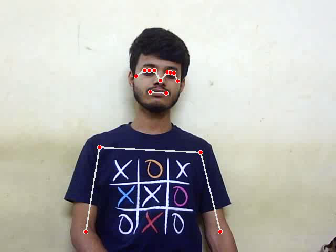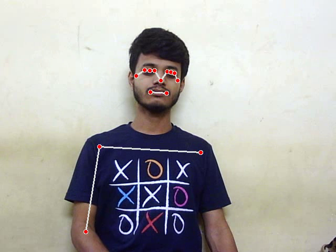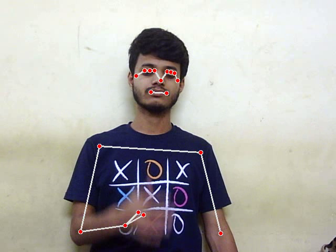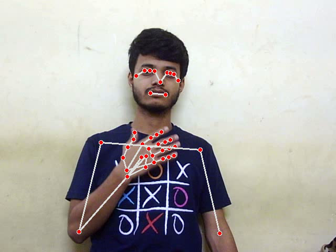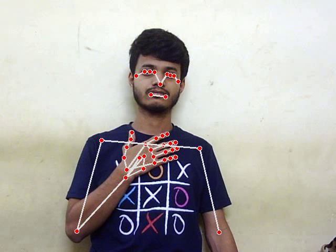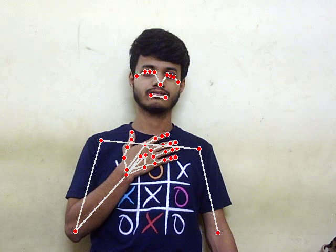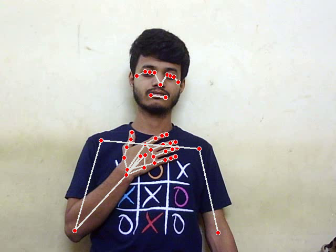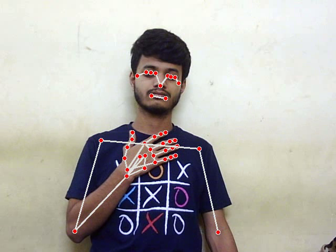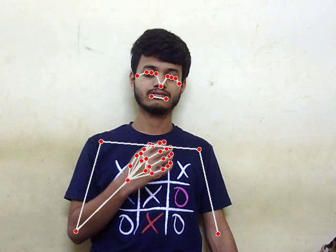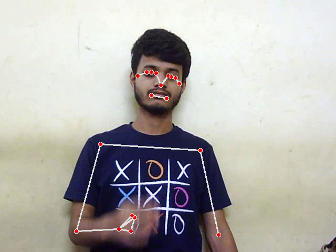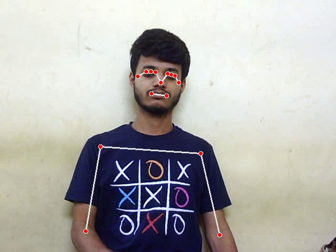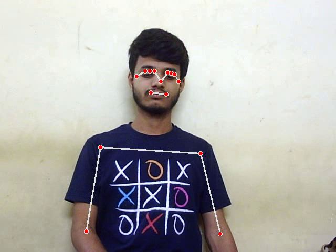my